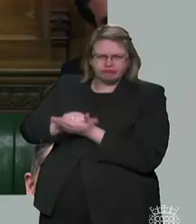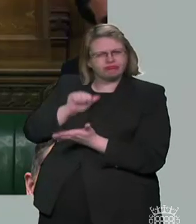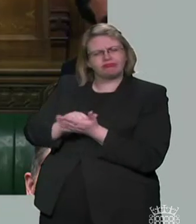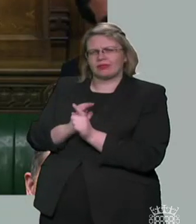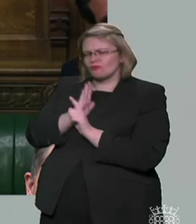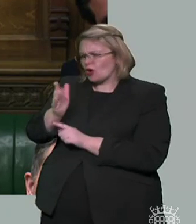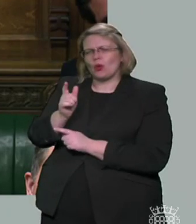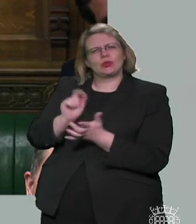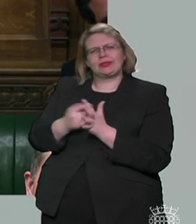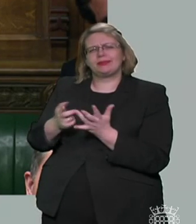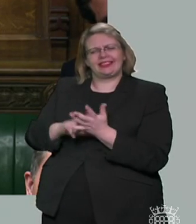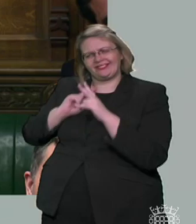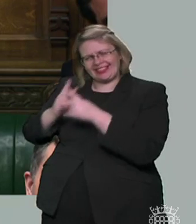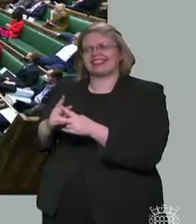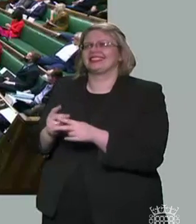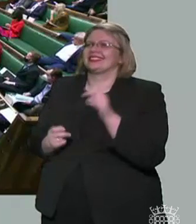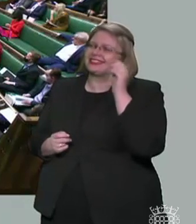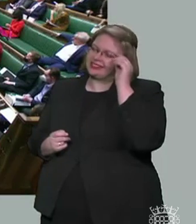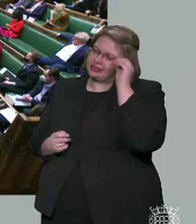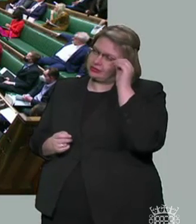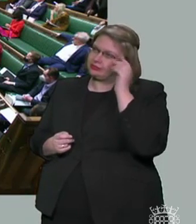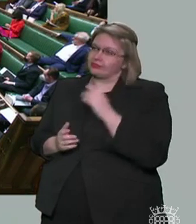I’ll be back.